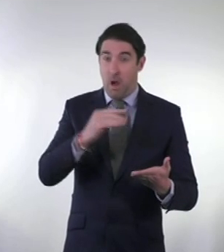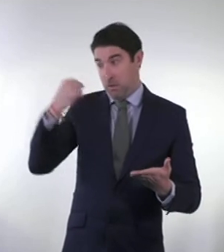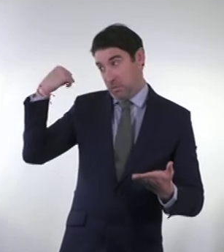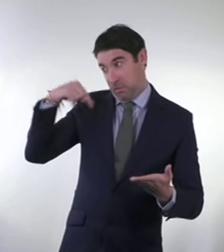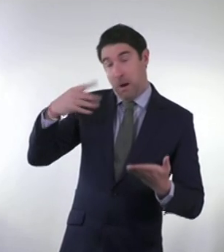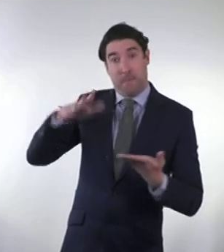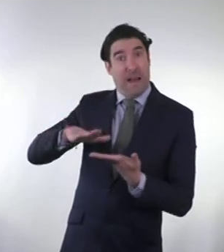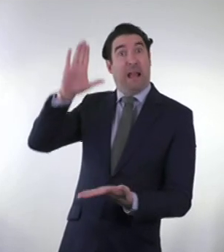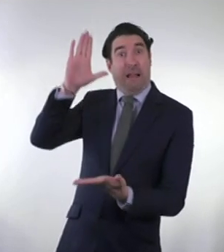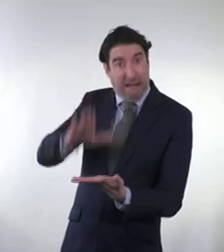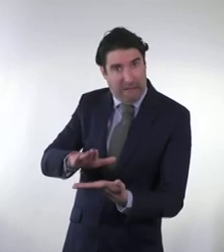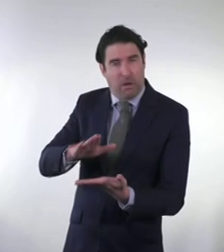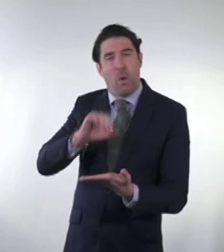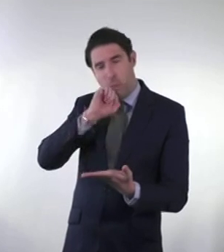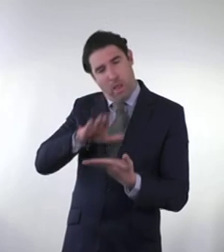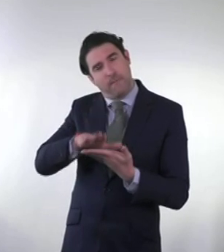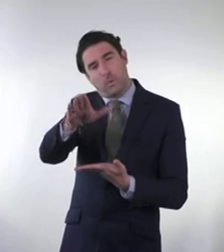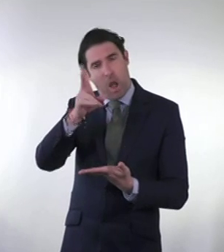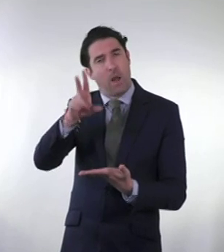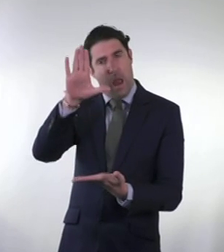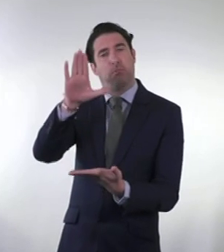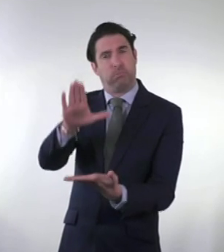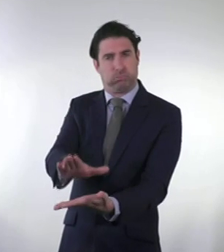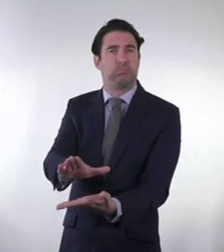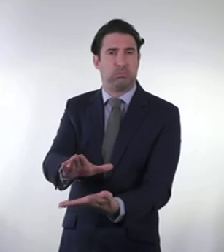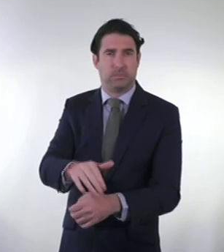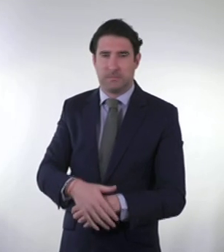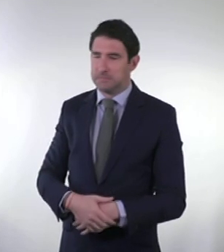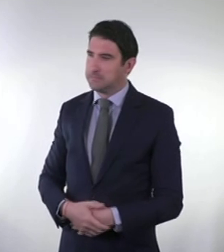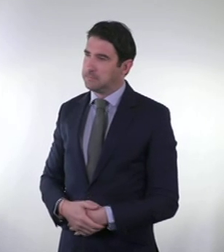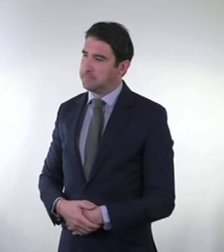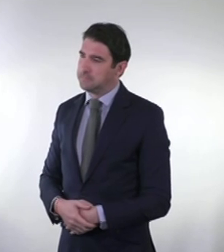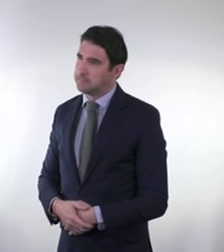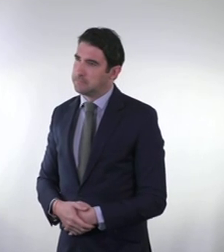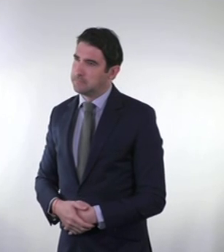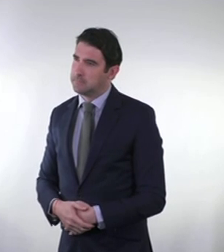When local restrictions were introduced, the Prime Minister described them as a “whack-a-mole” strategy.